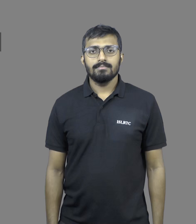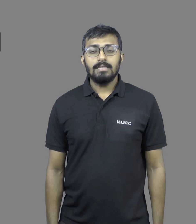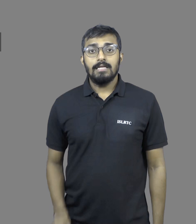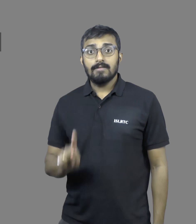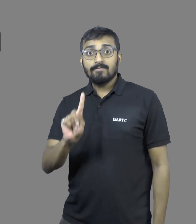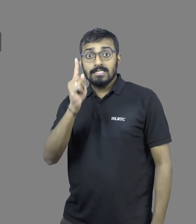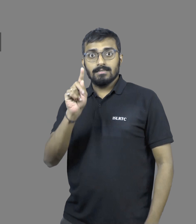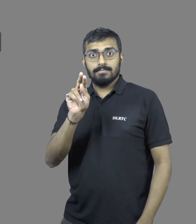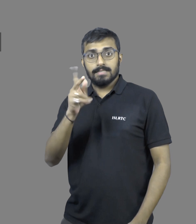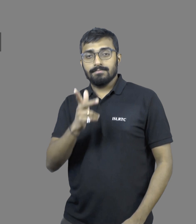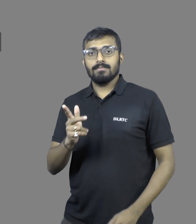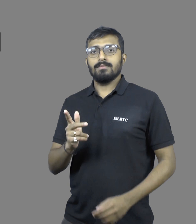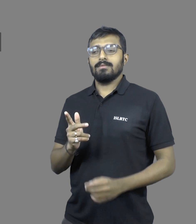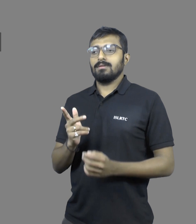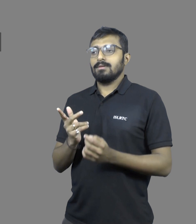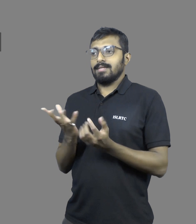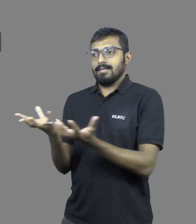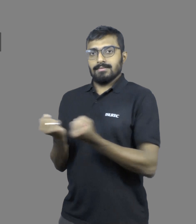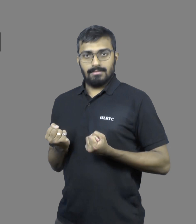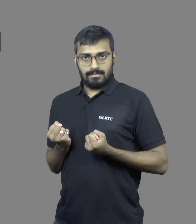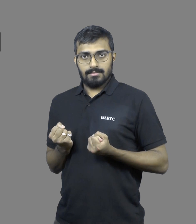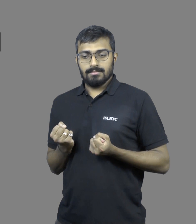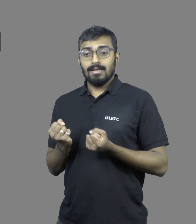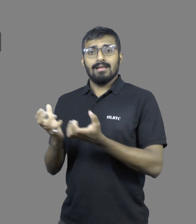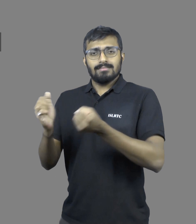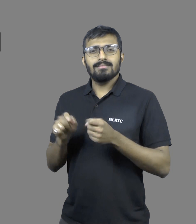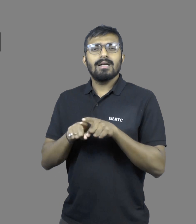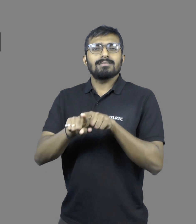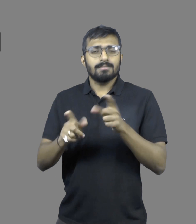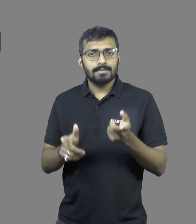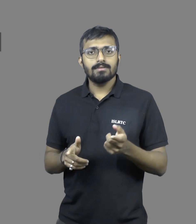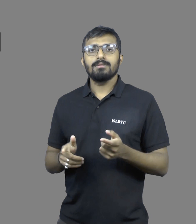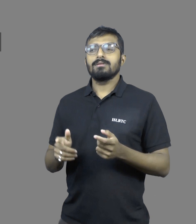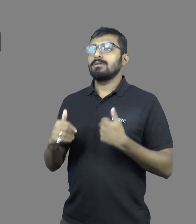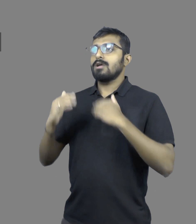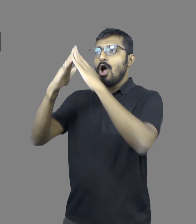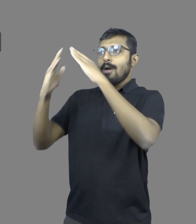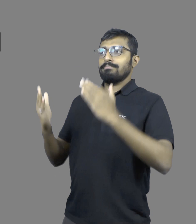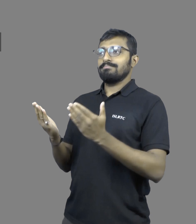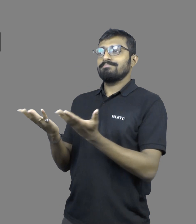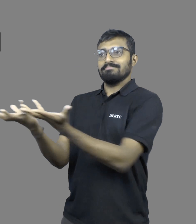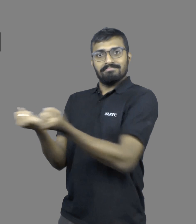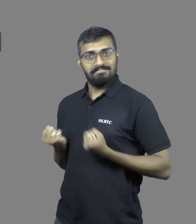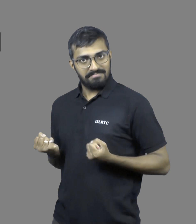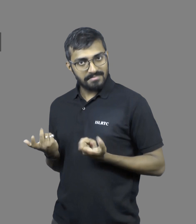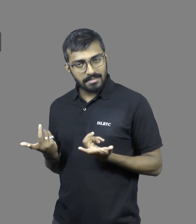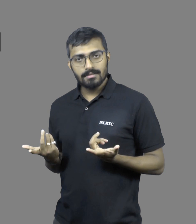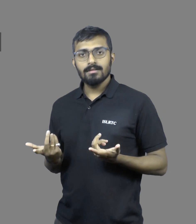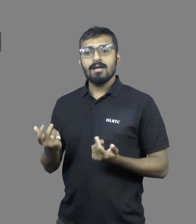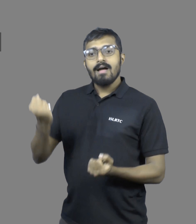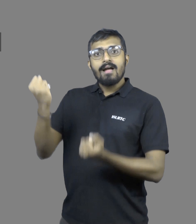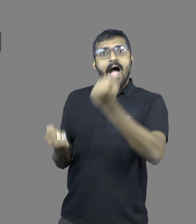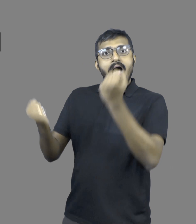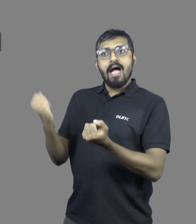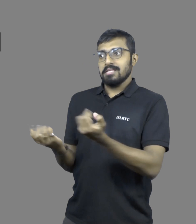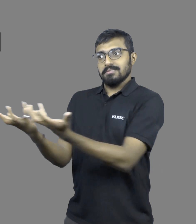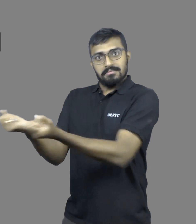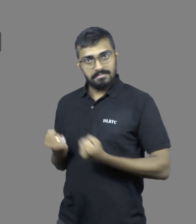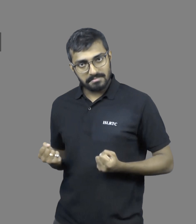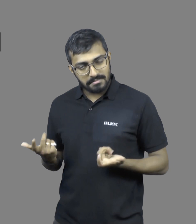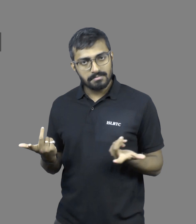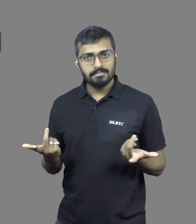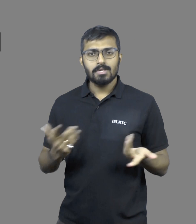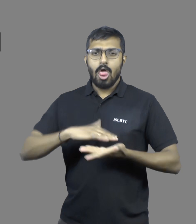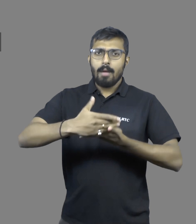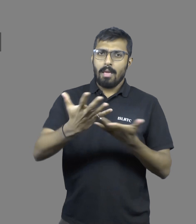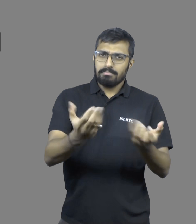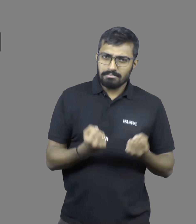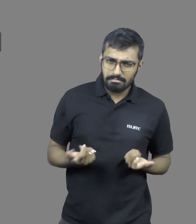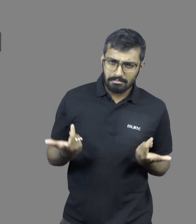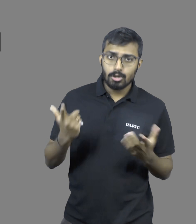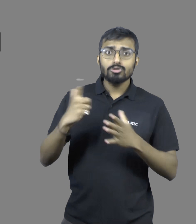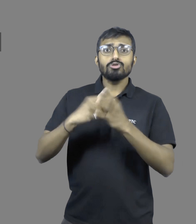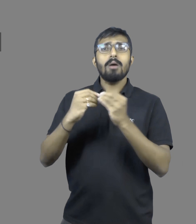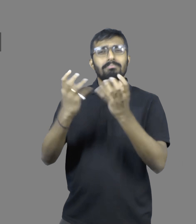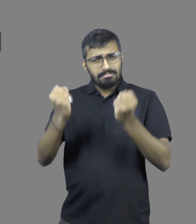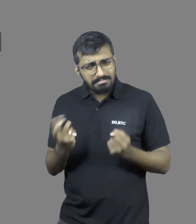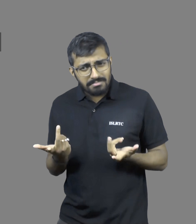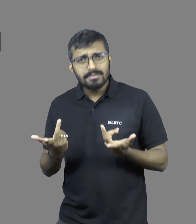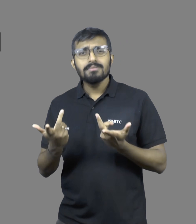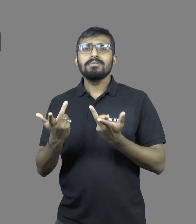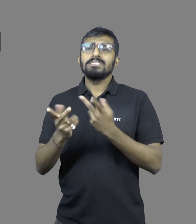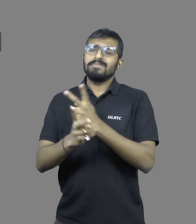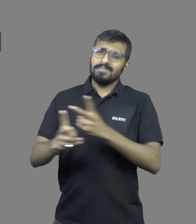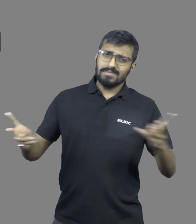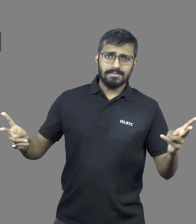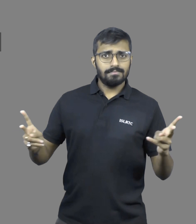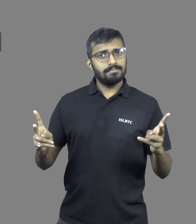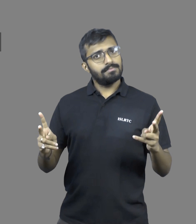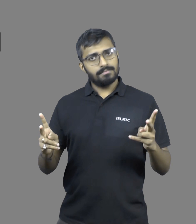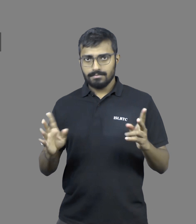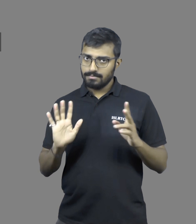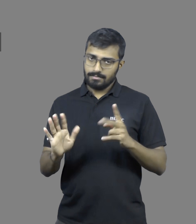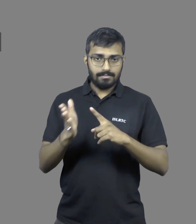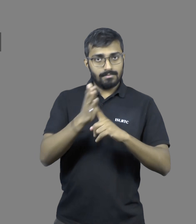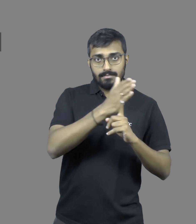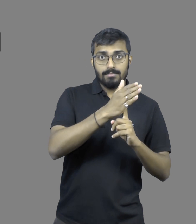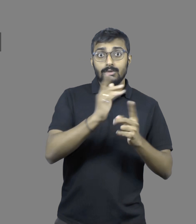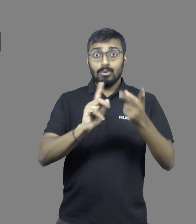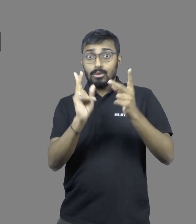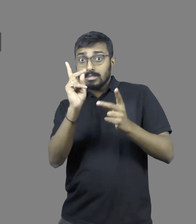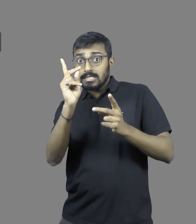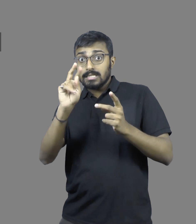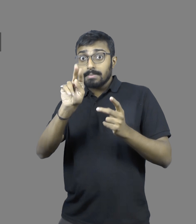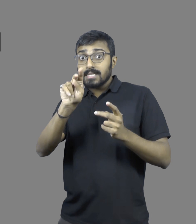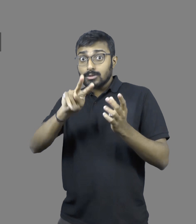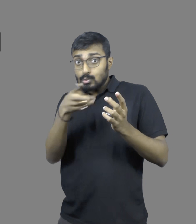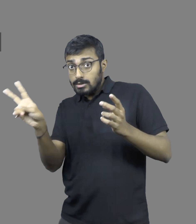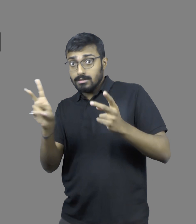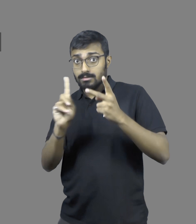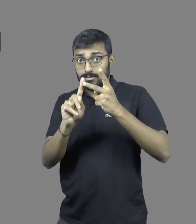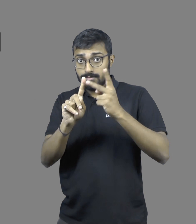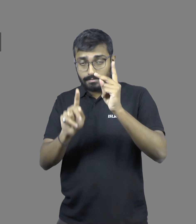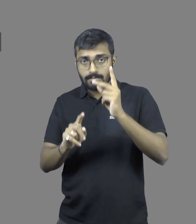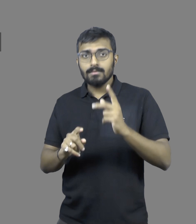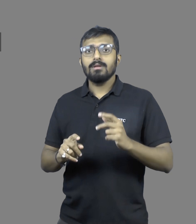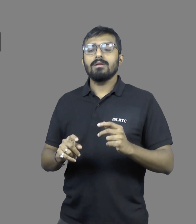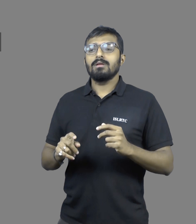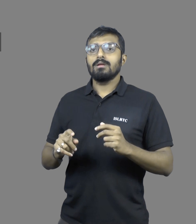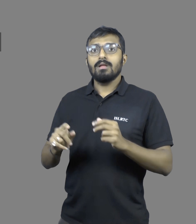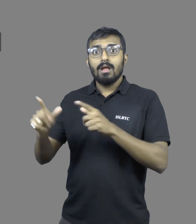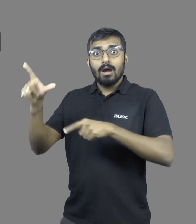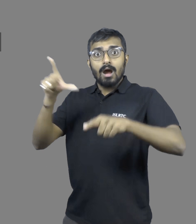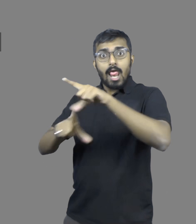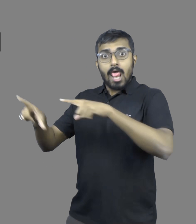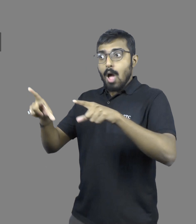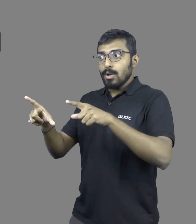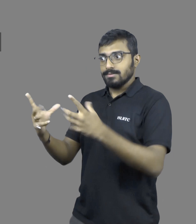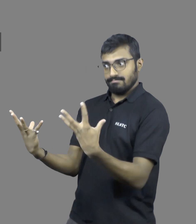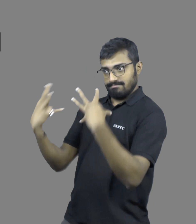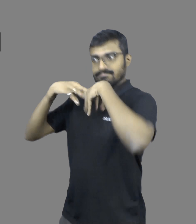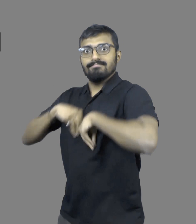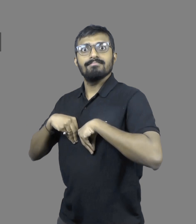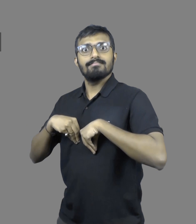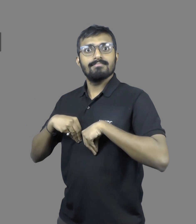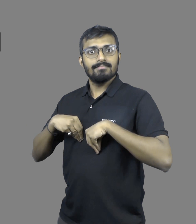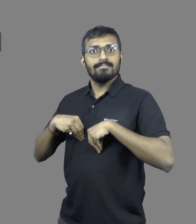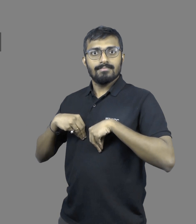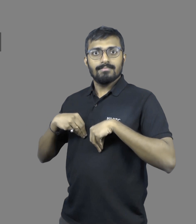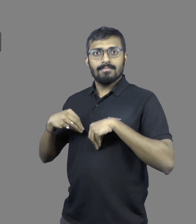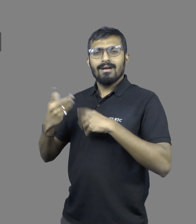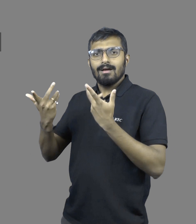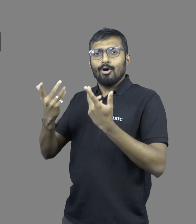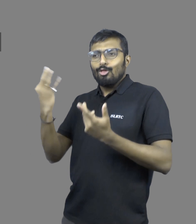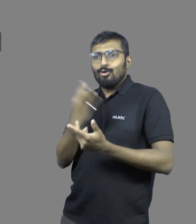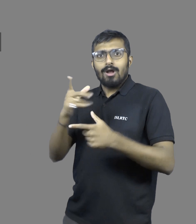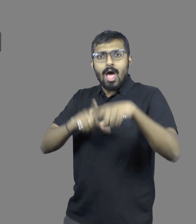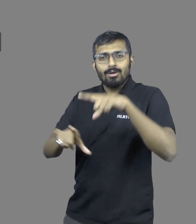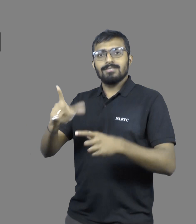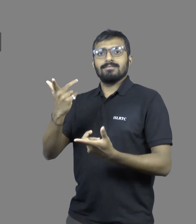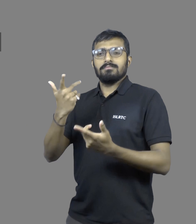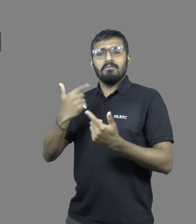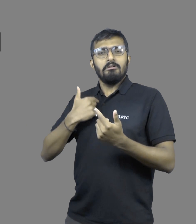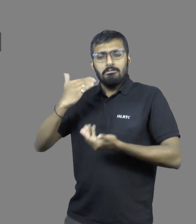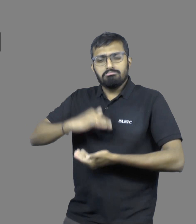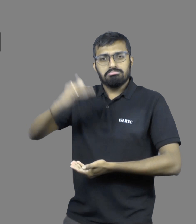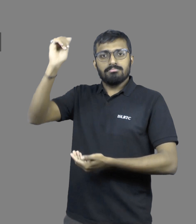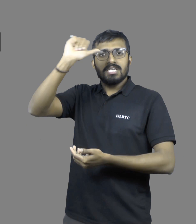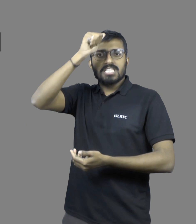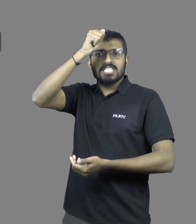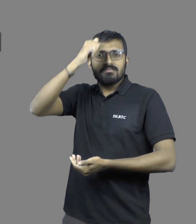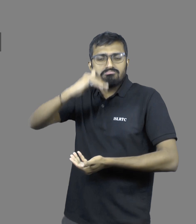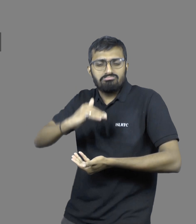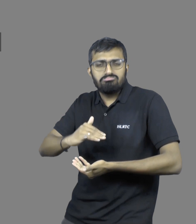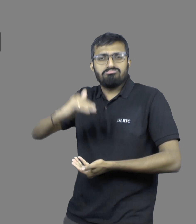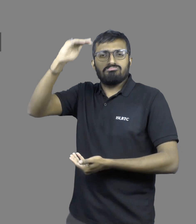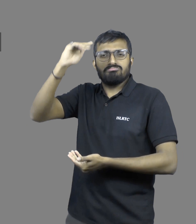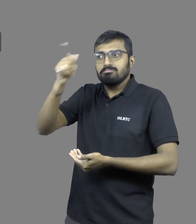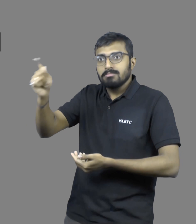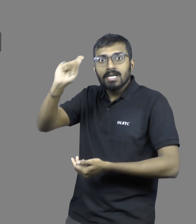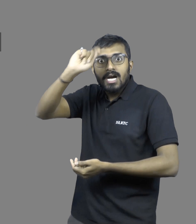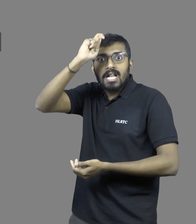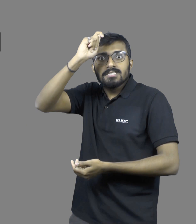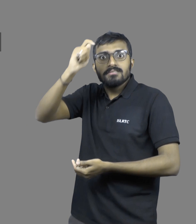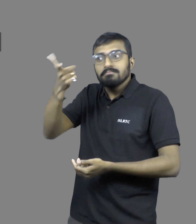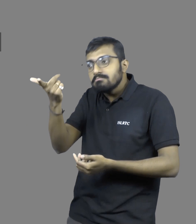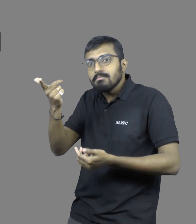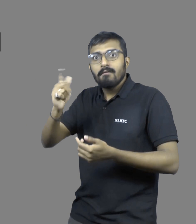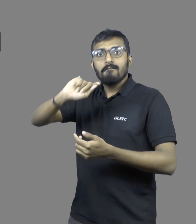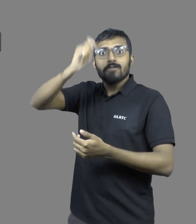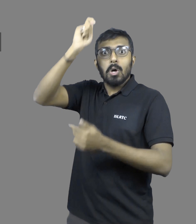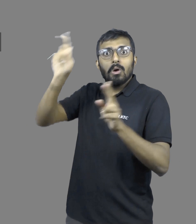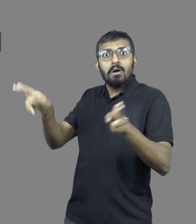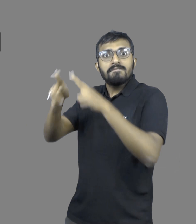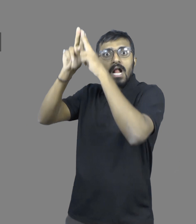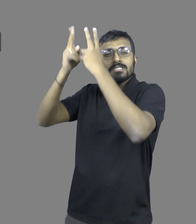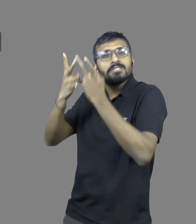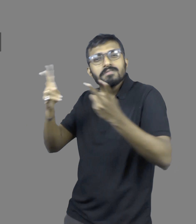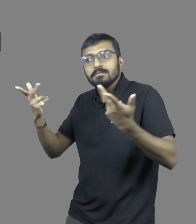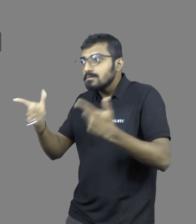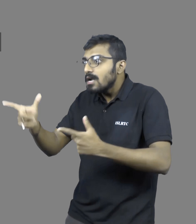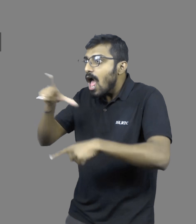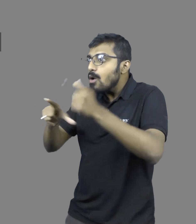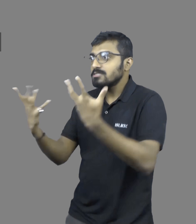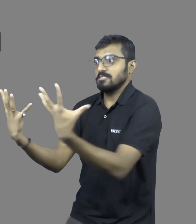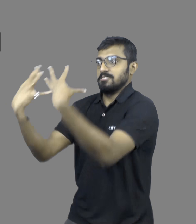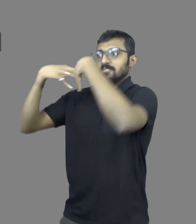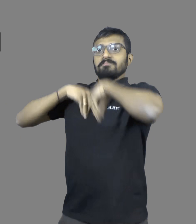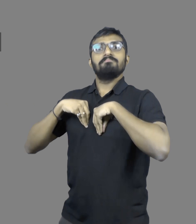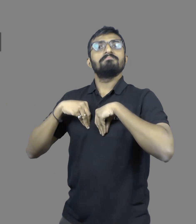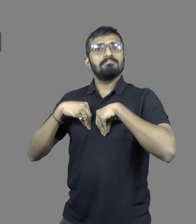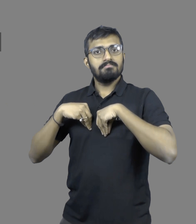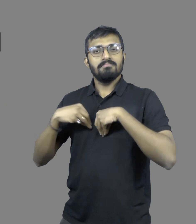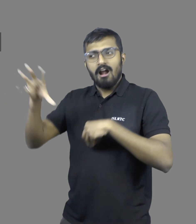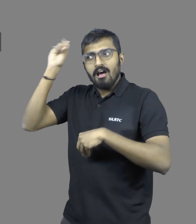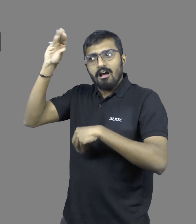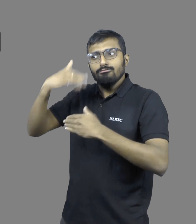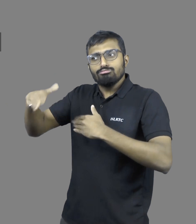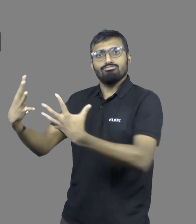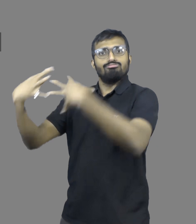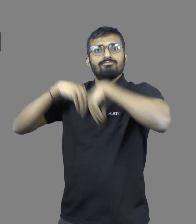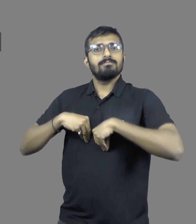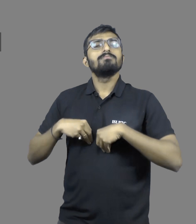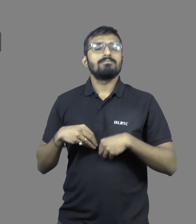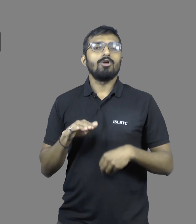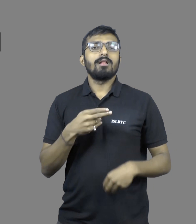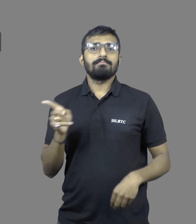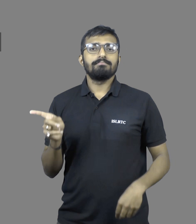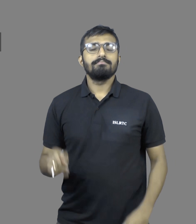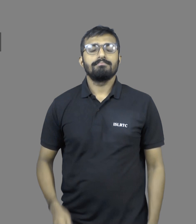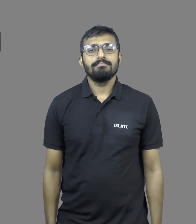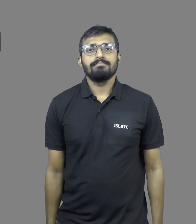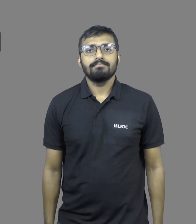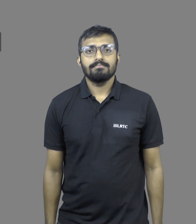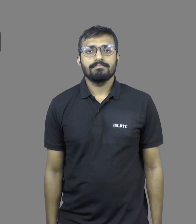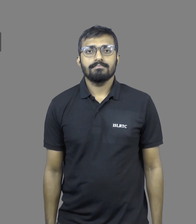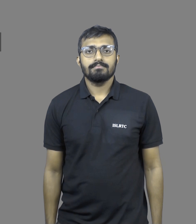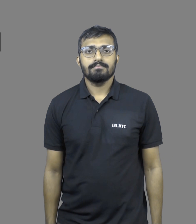Acquire